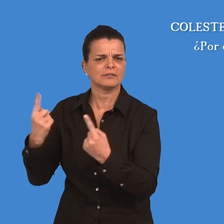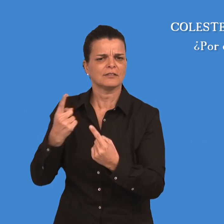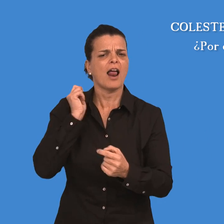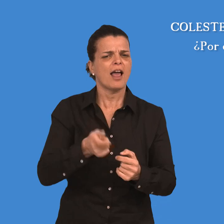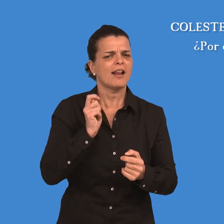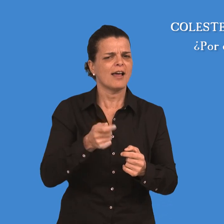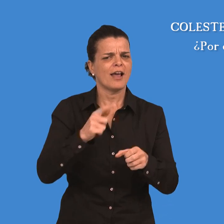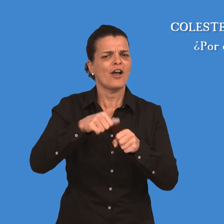frecuente